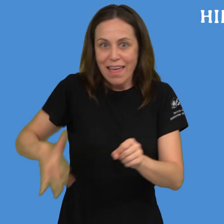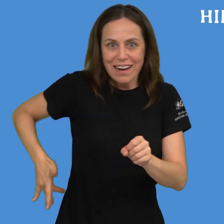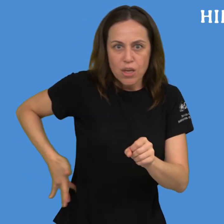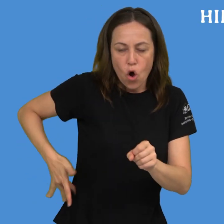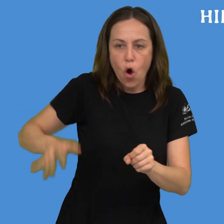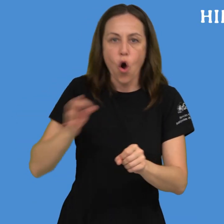riñón